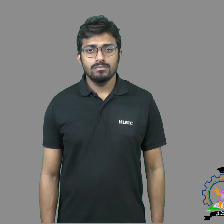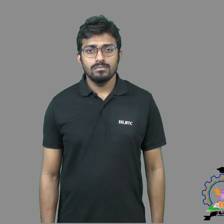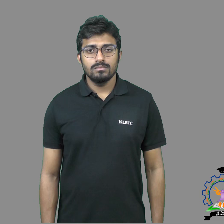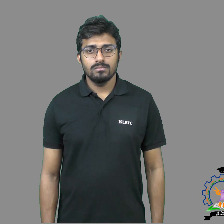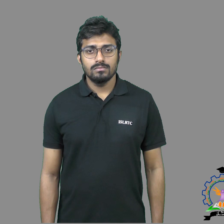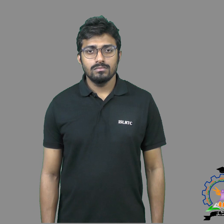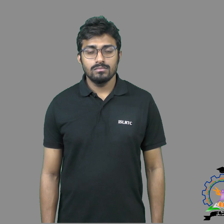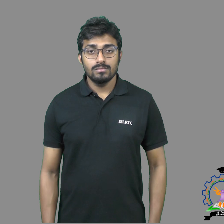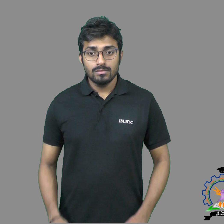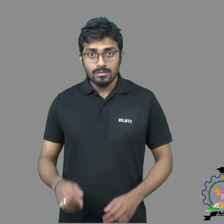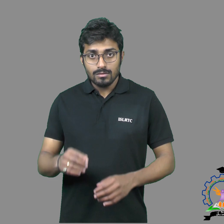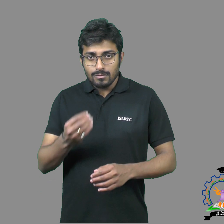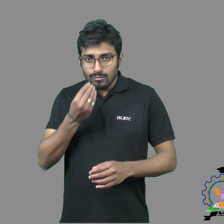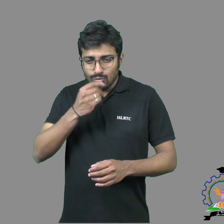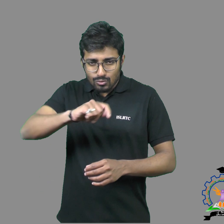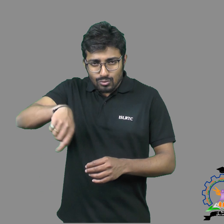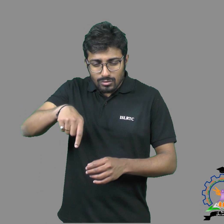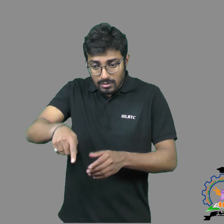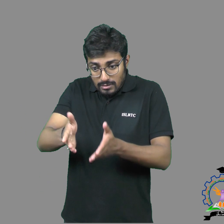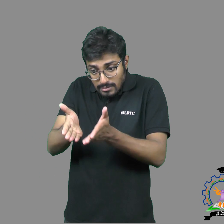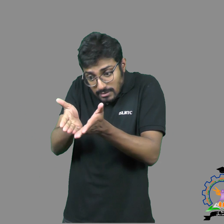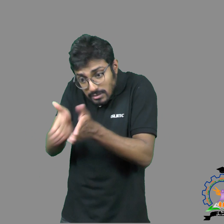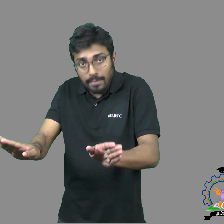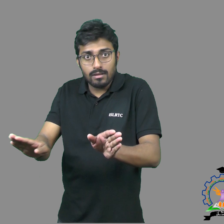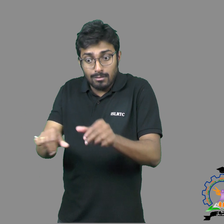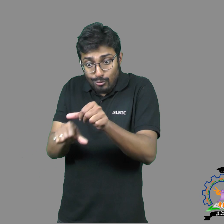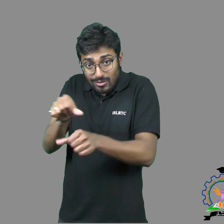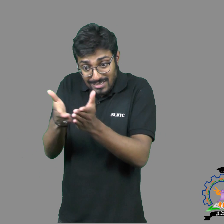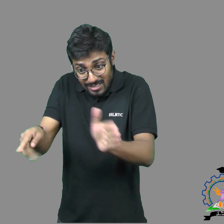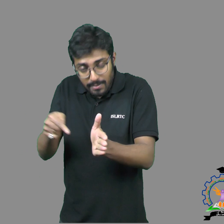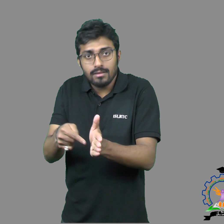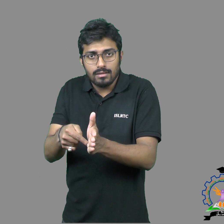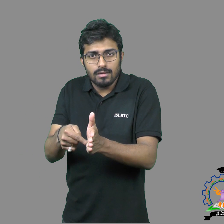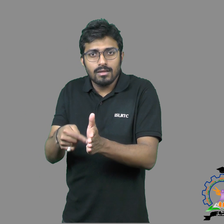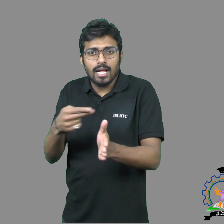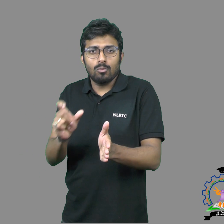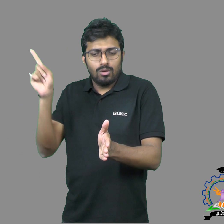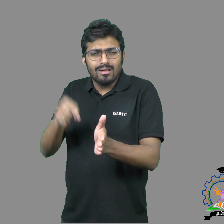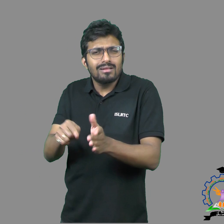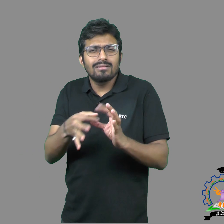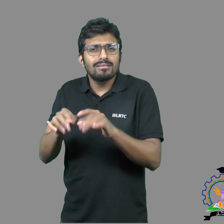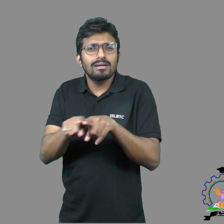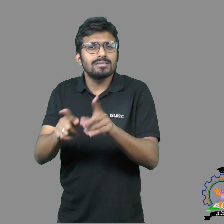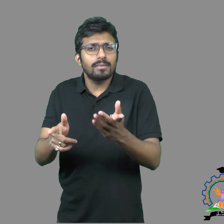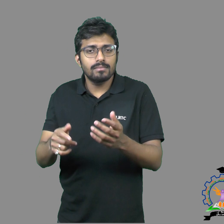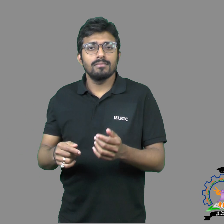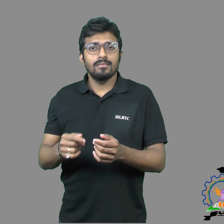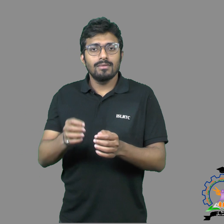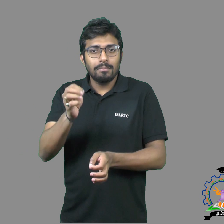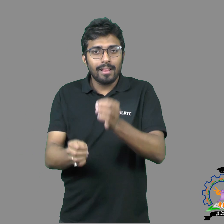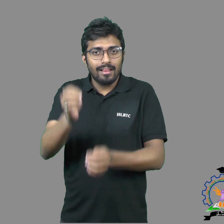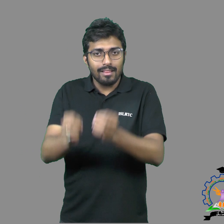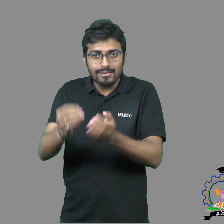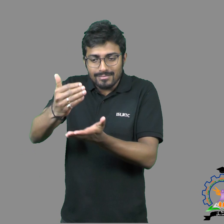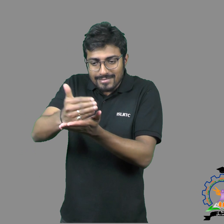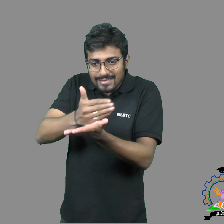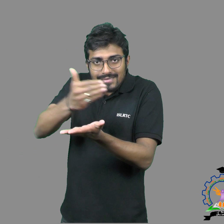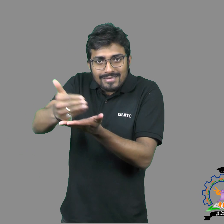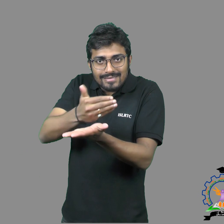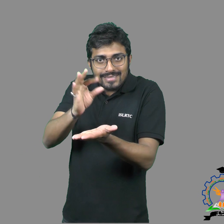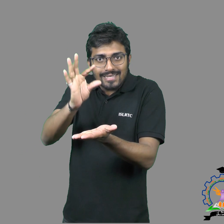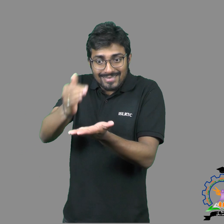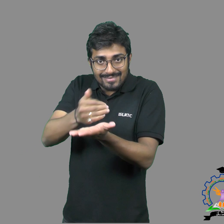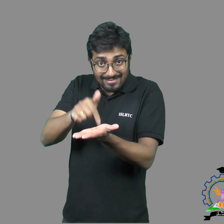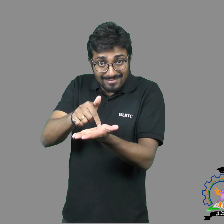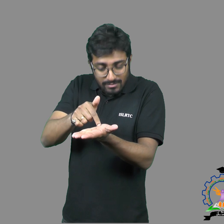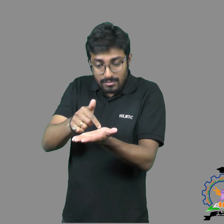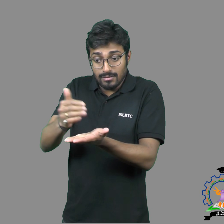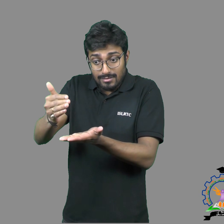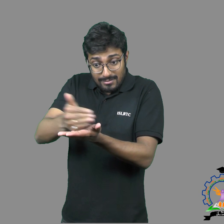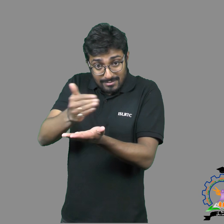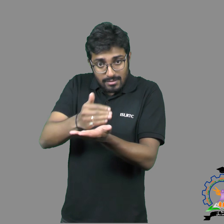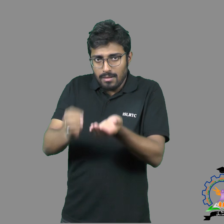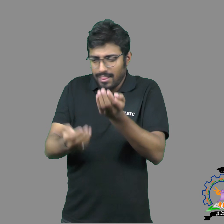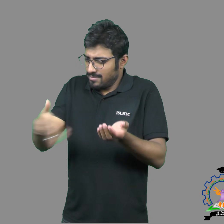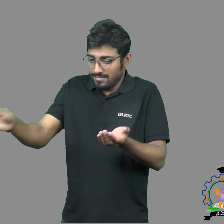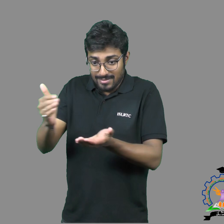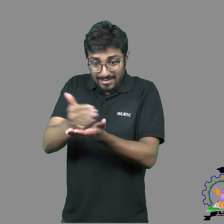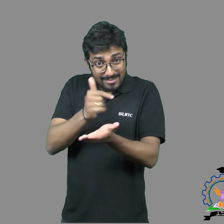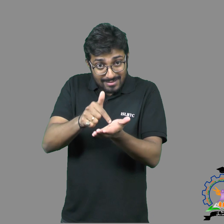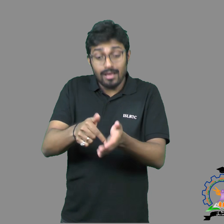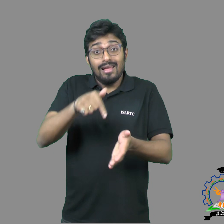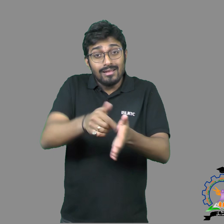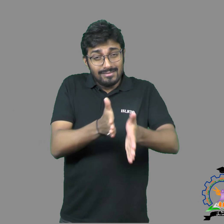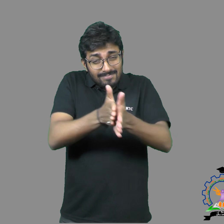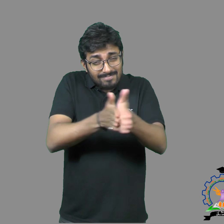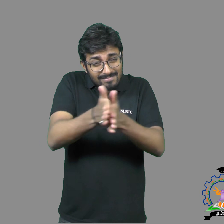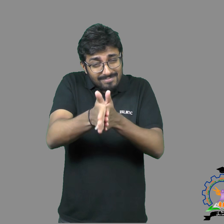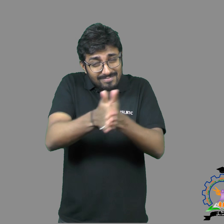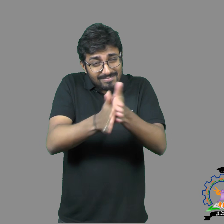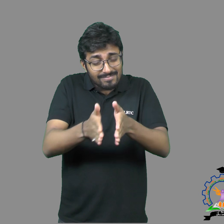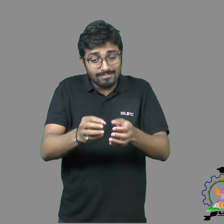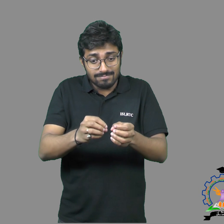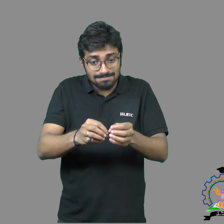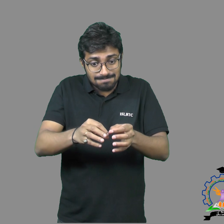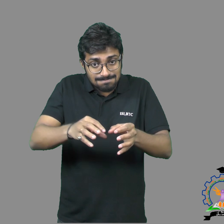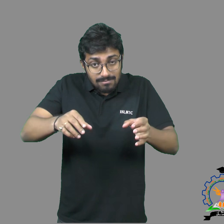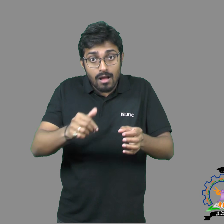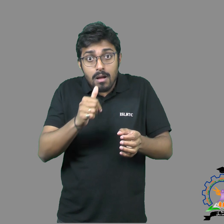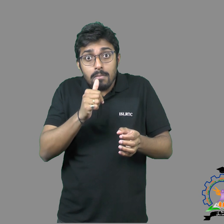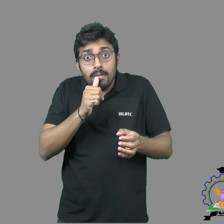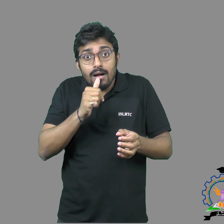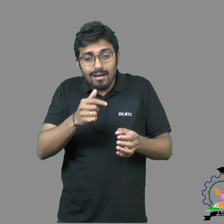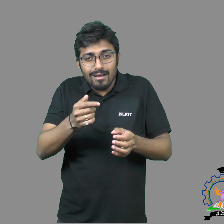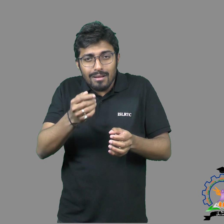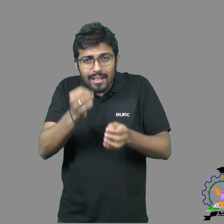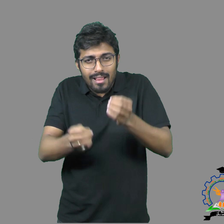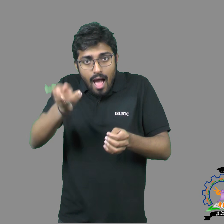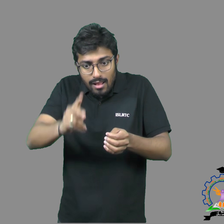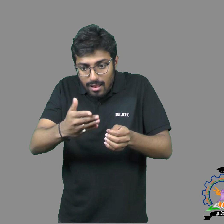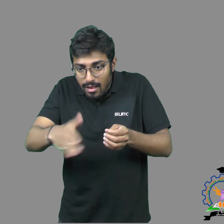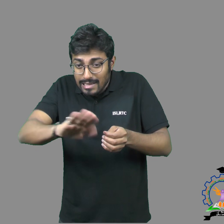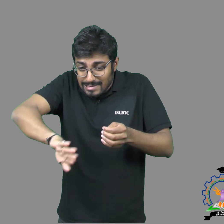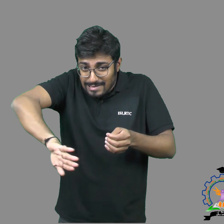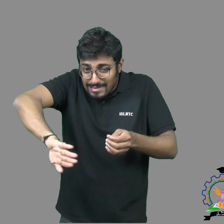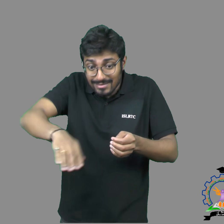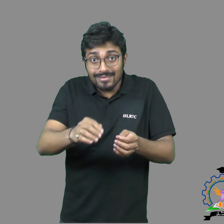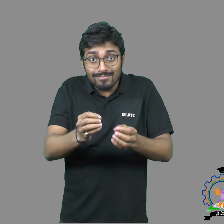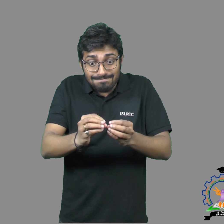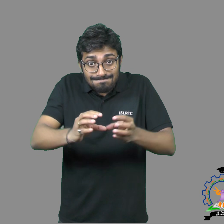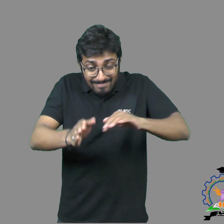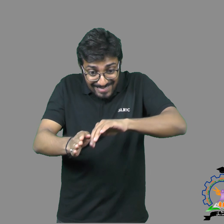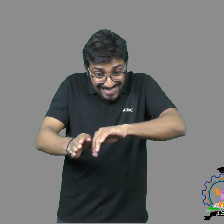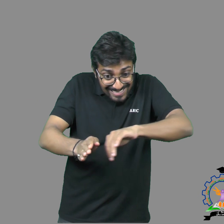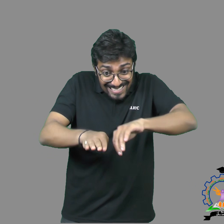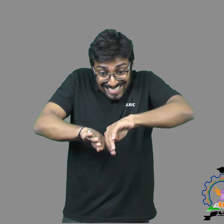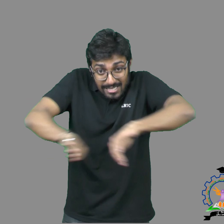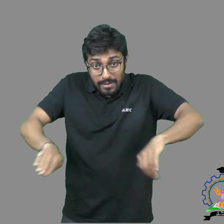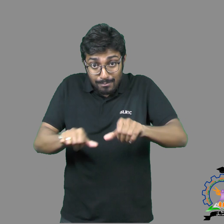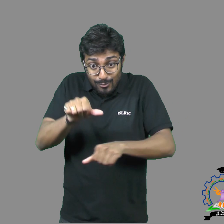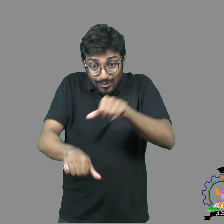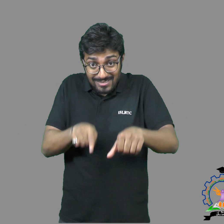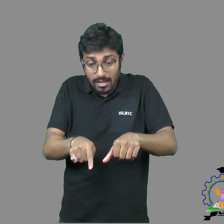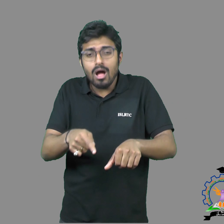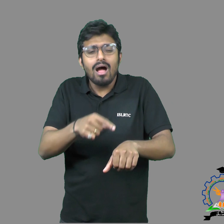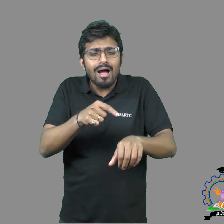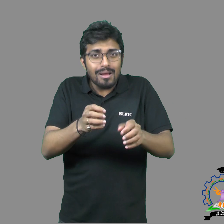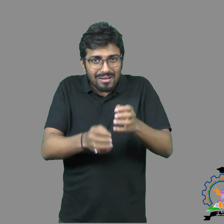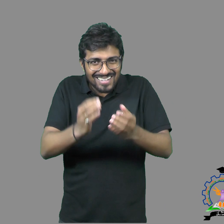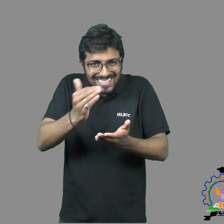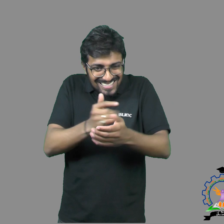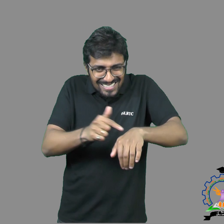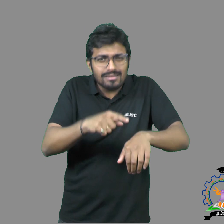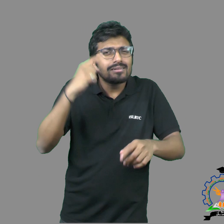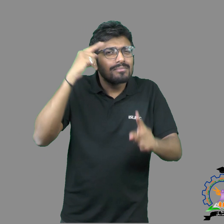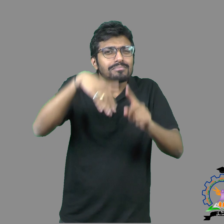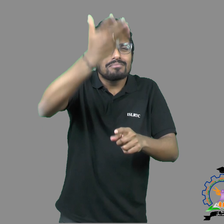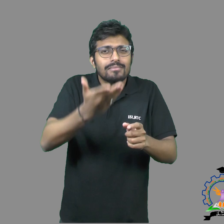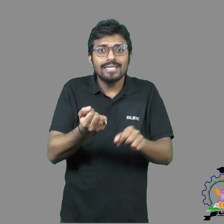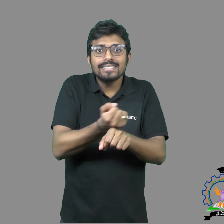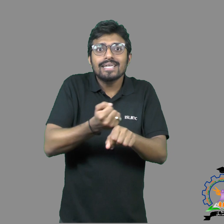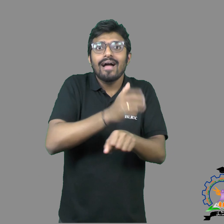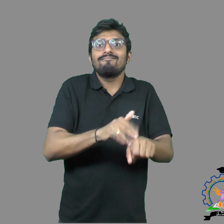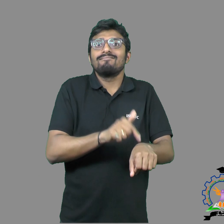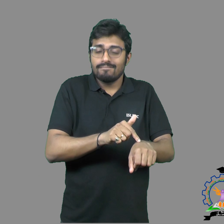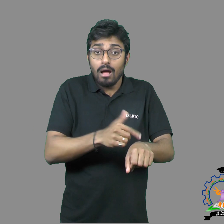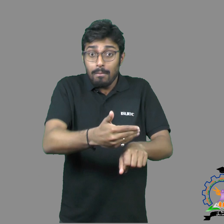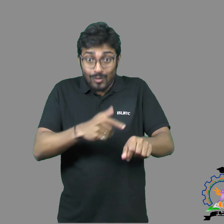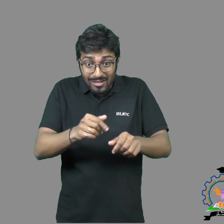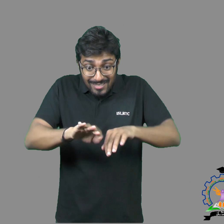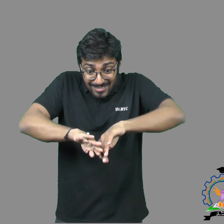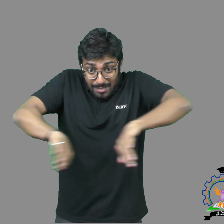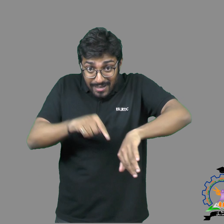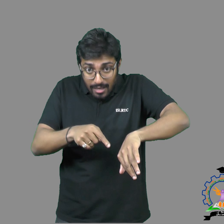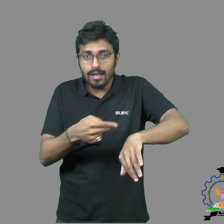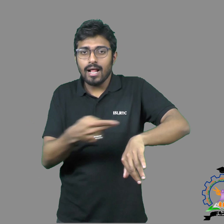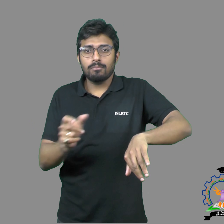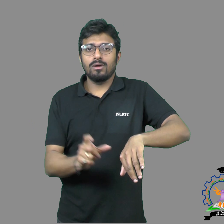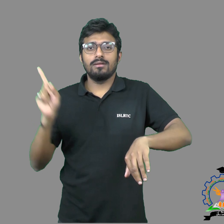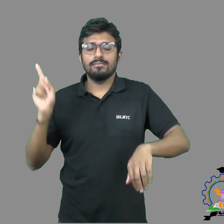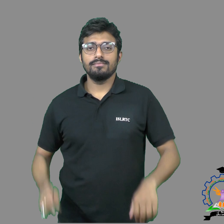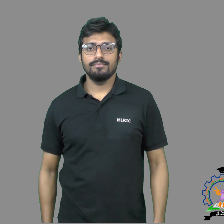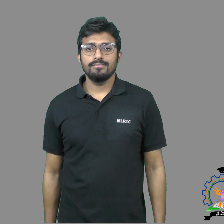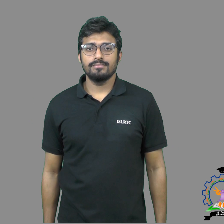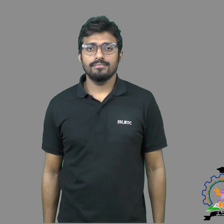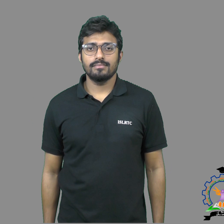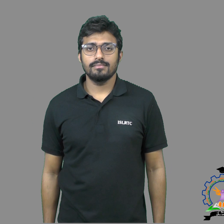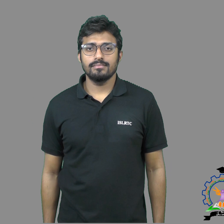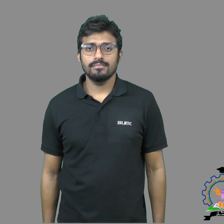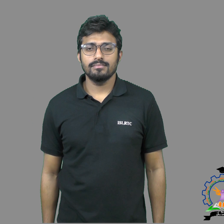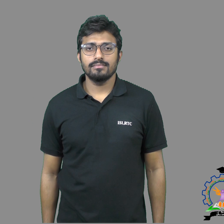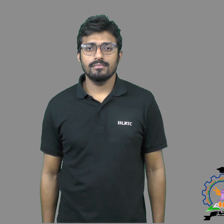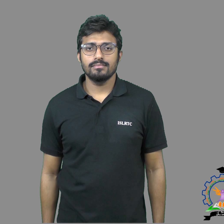Clarify